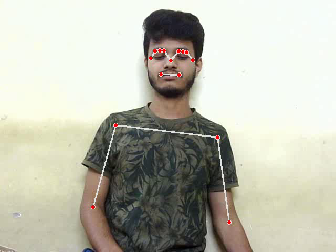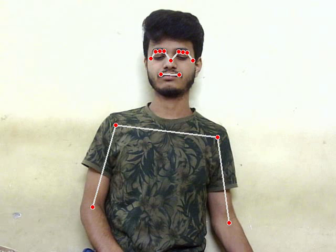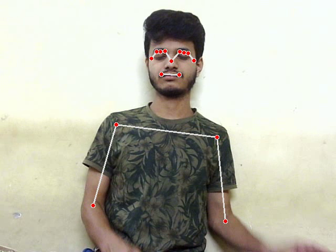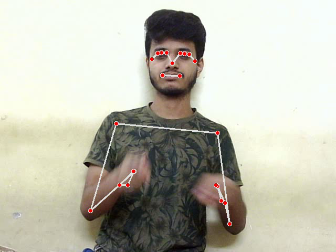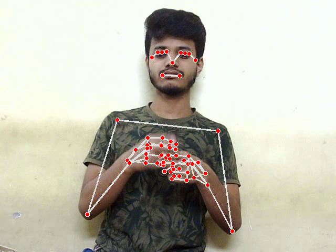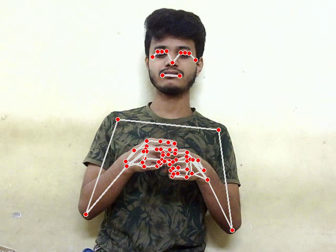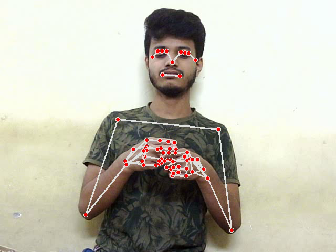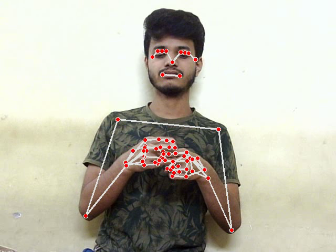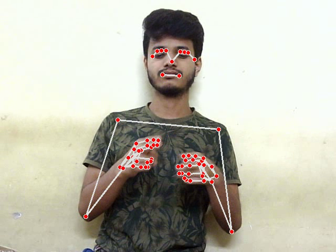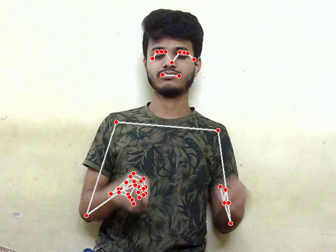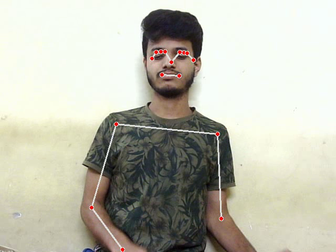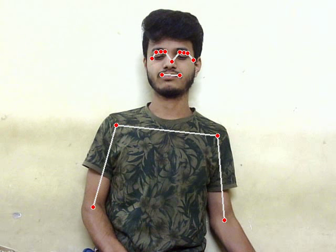name